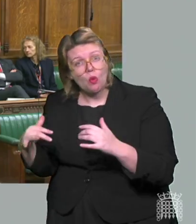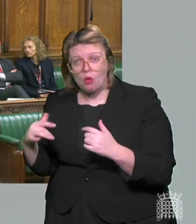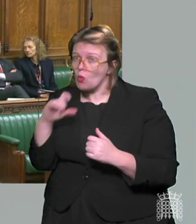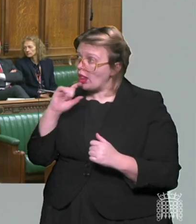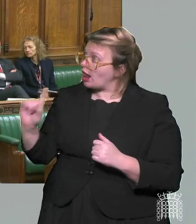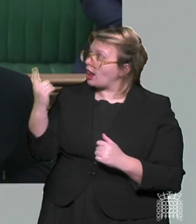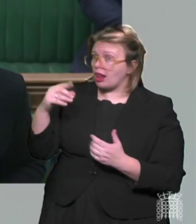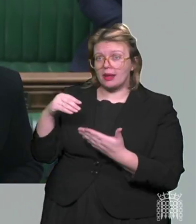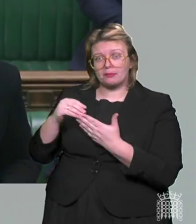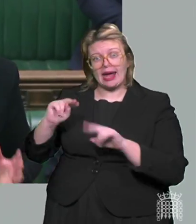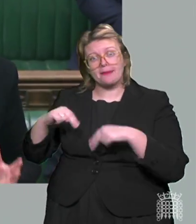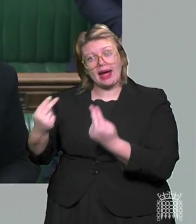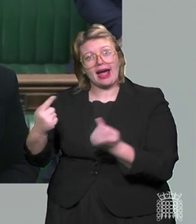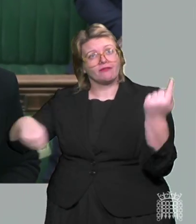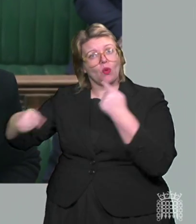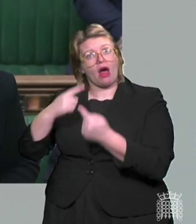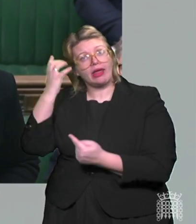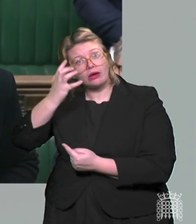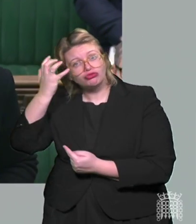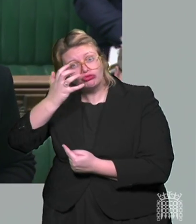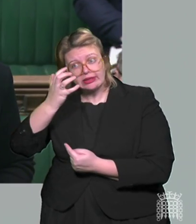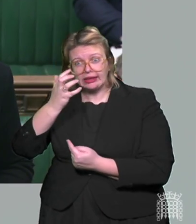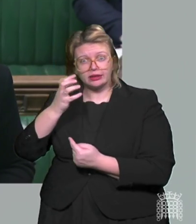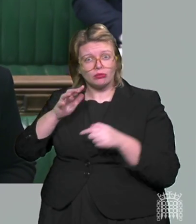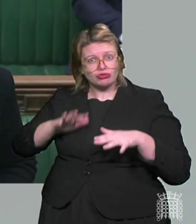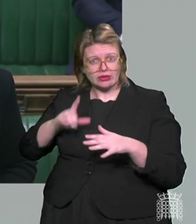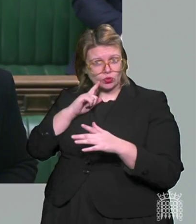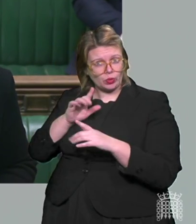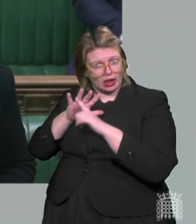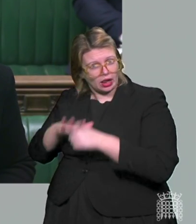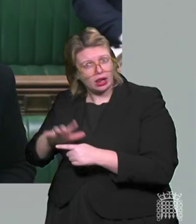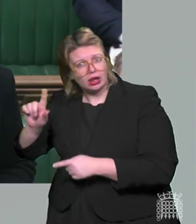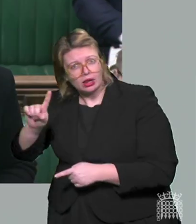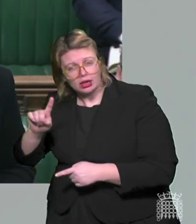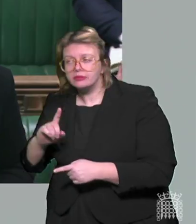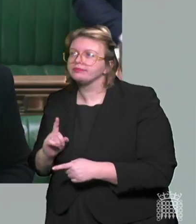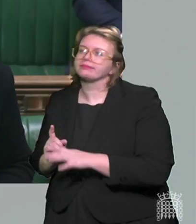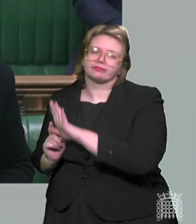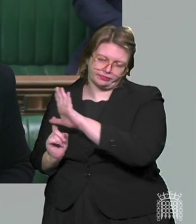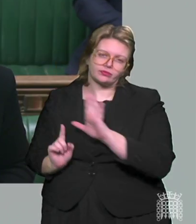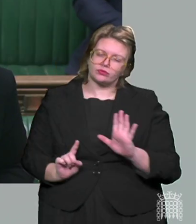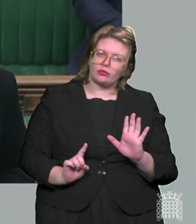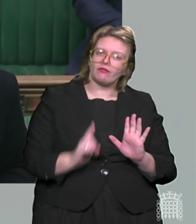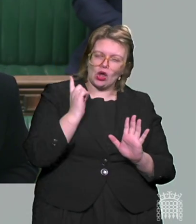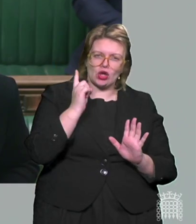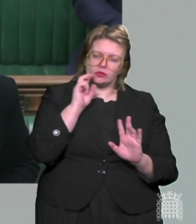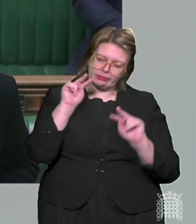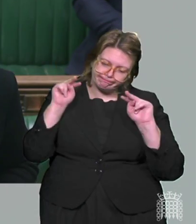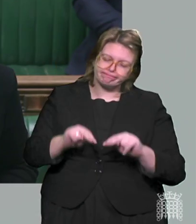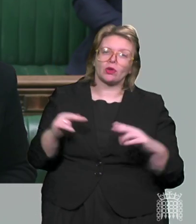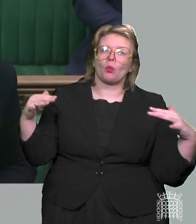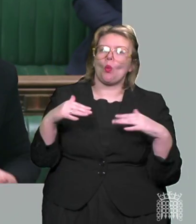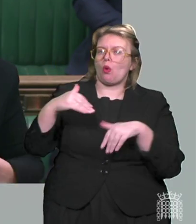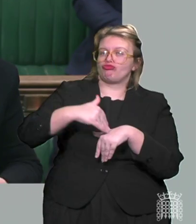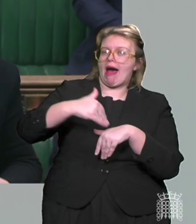At the moment, the international community is rightly focused on prosecuting war crimes.